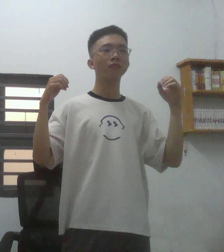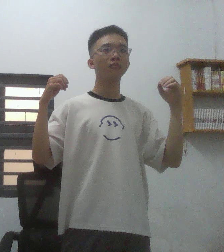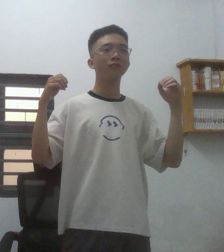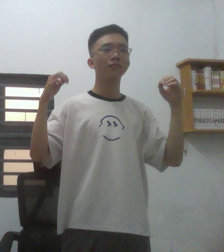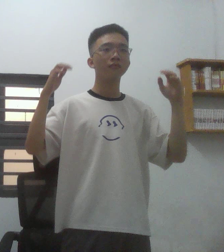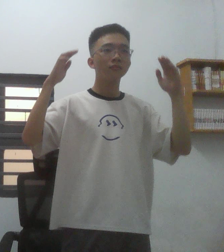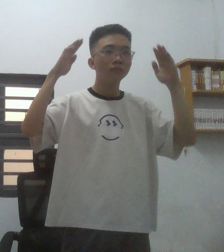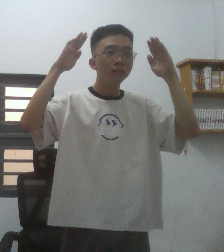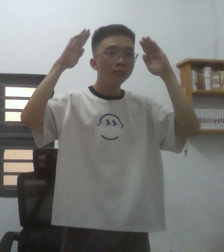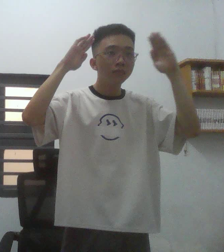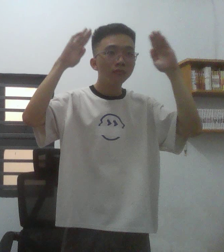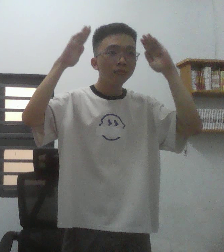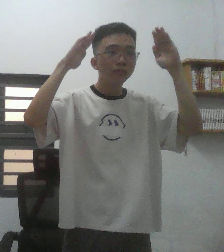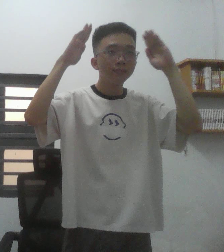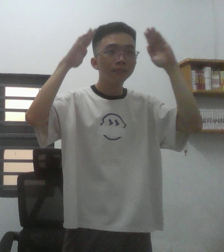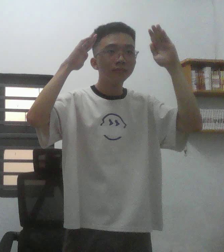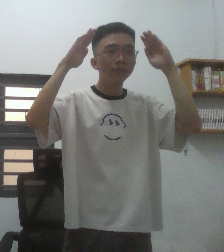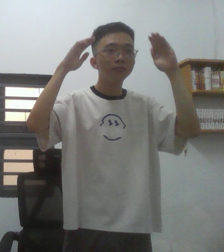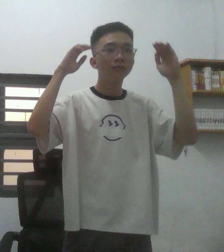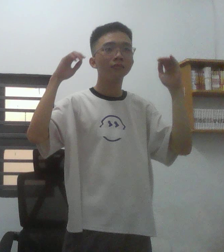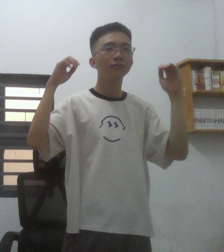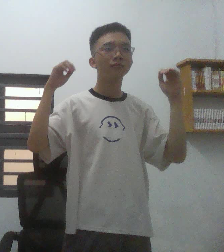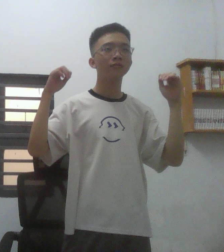xin chao